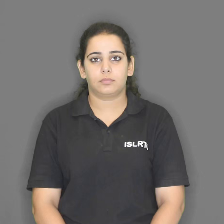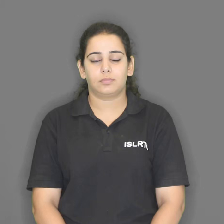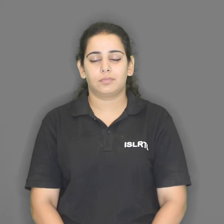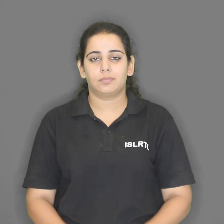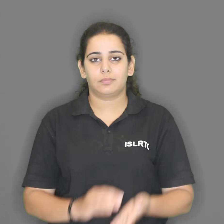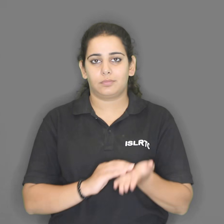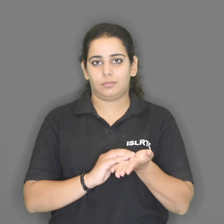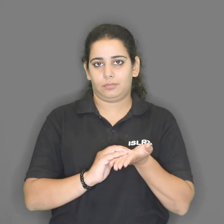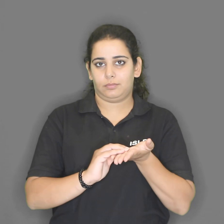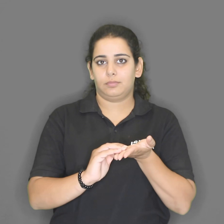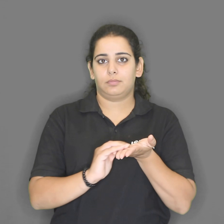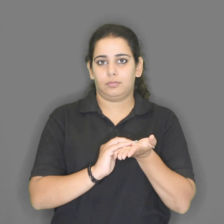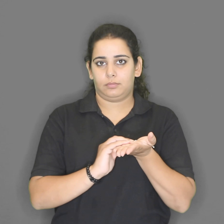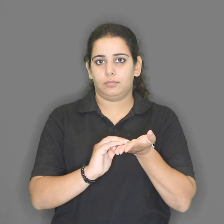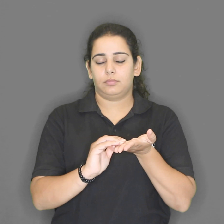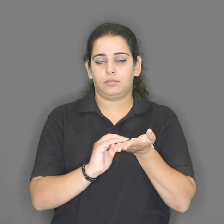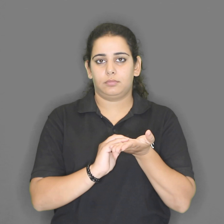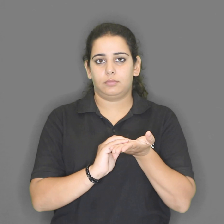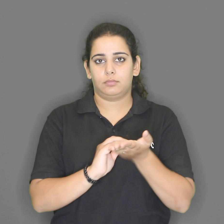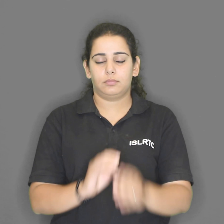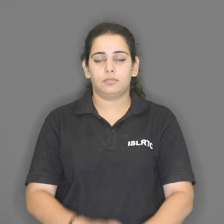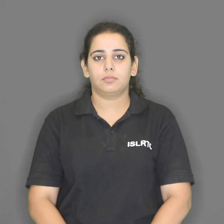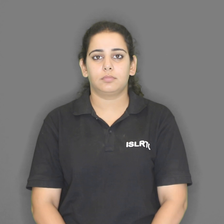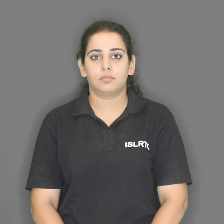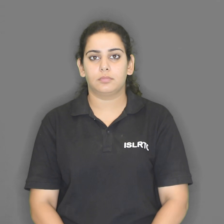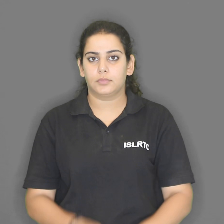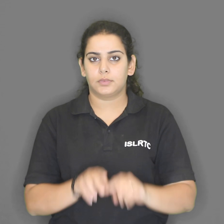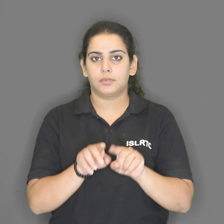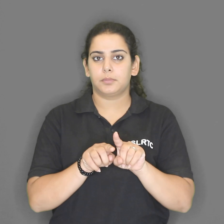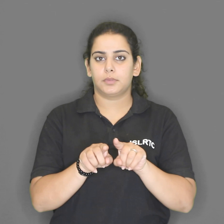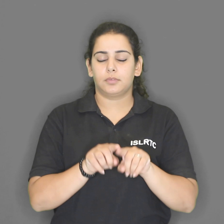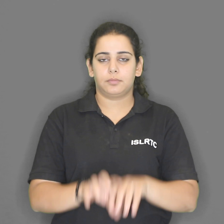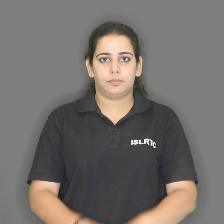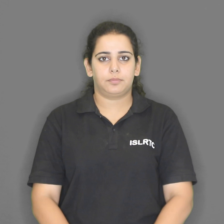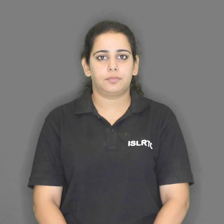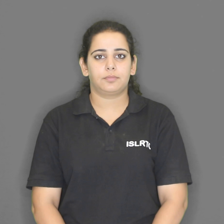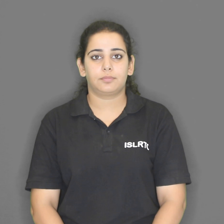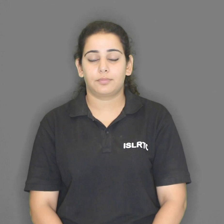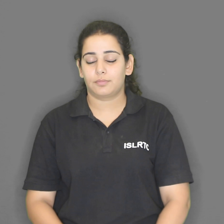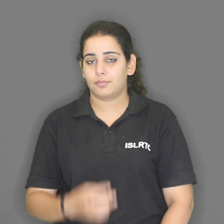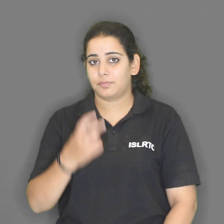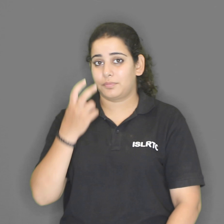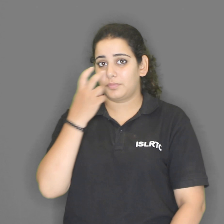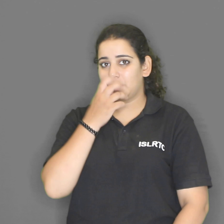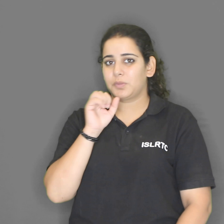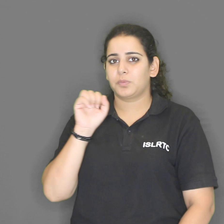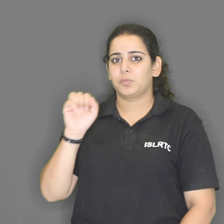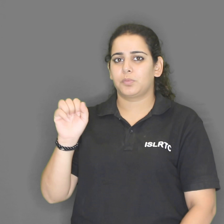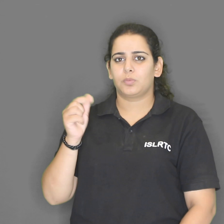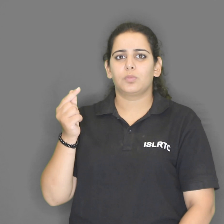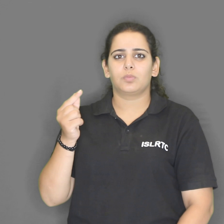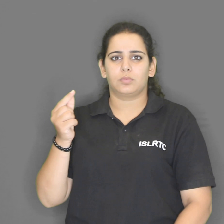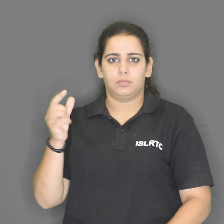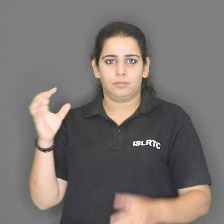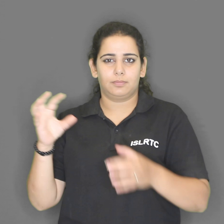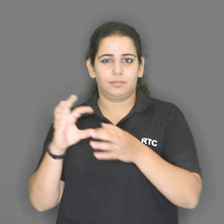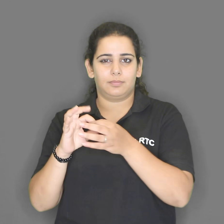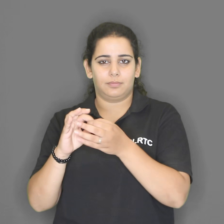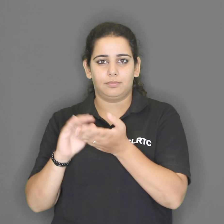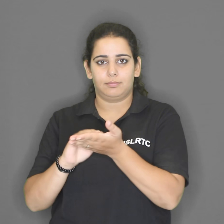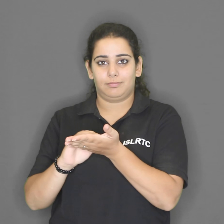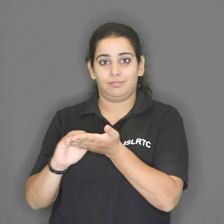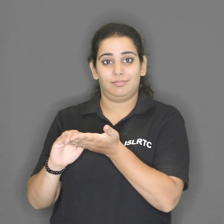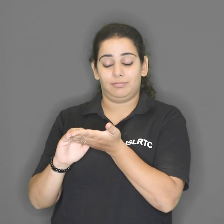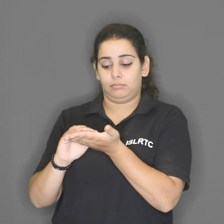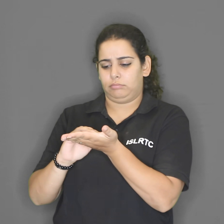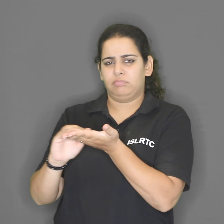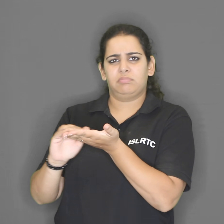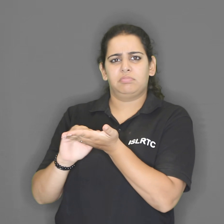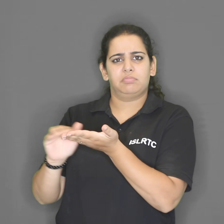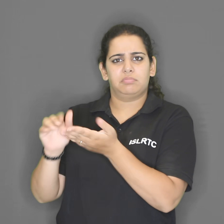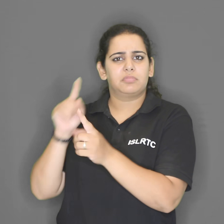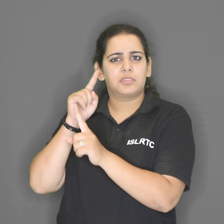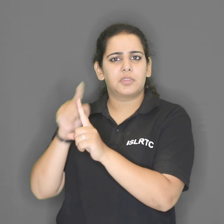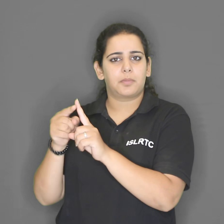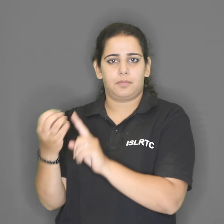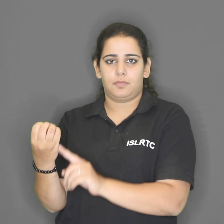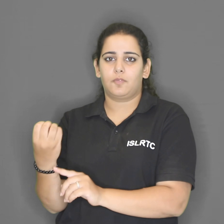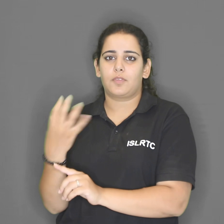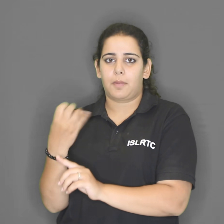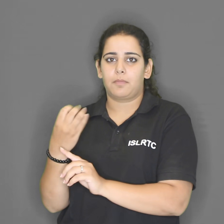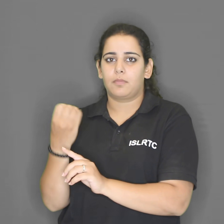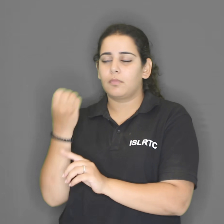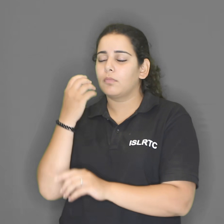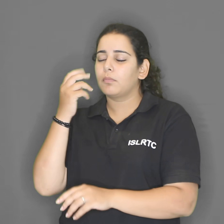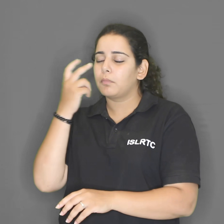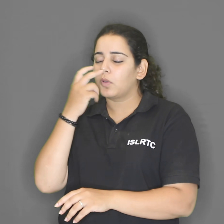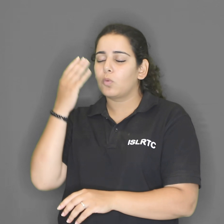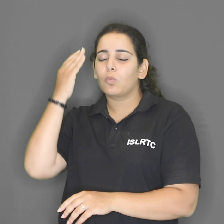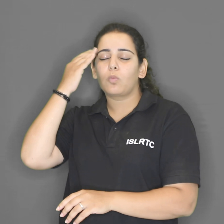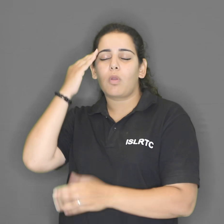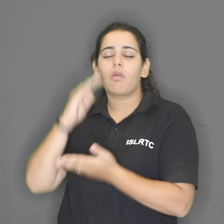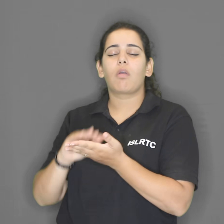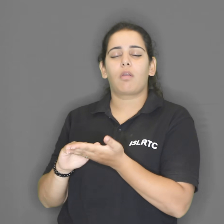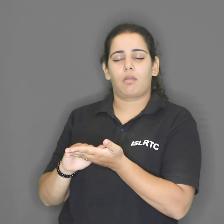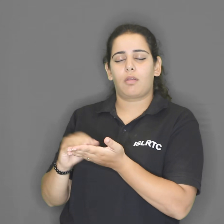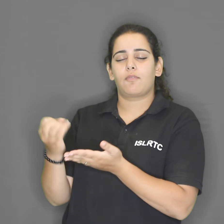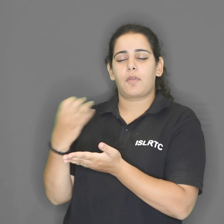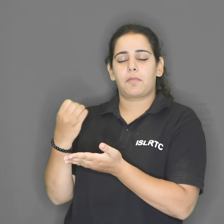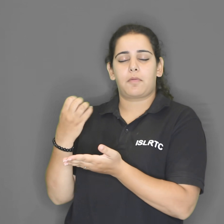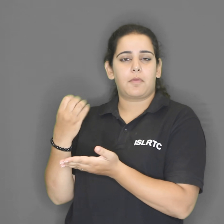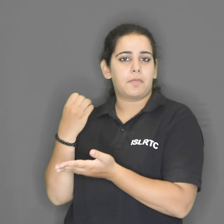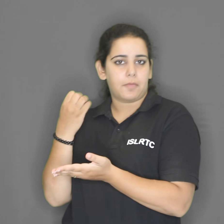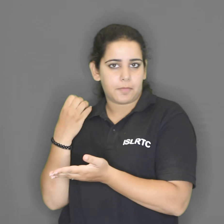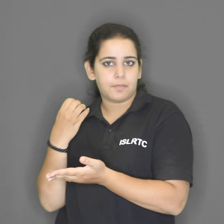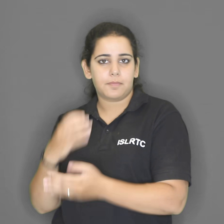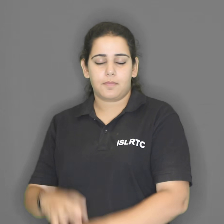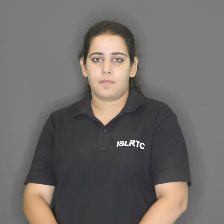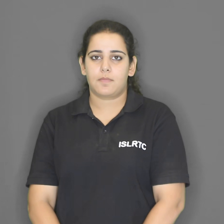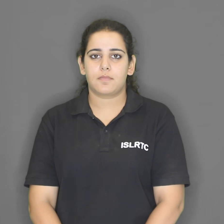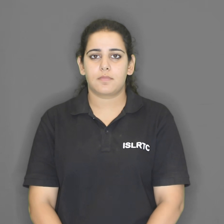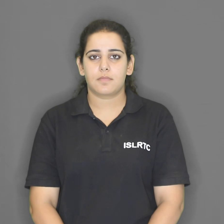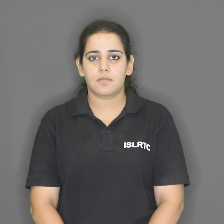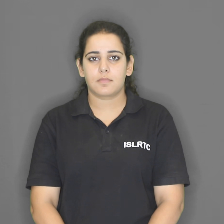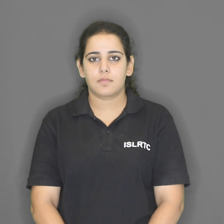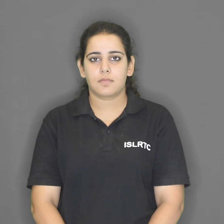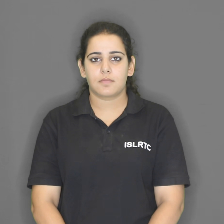Alternate formats Variations of content presented in different ways to accommodate diverse needs such as braille audio recordings or large print materials